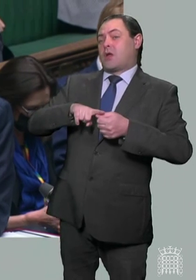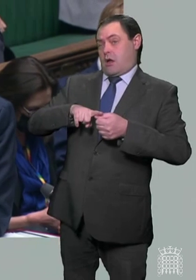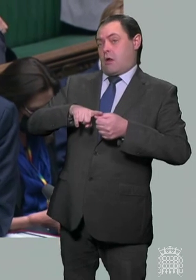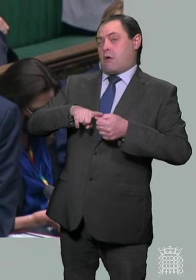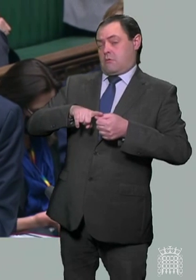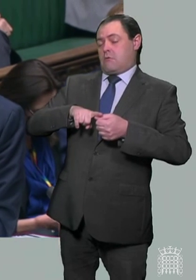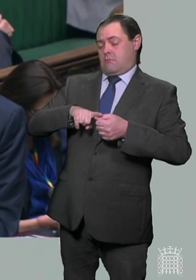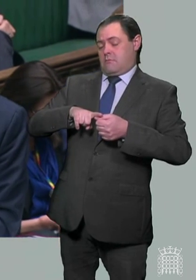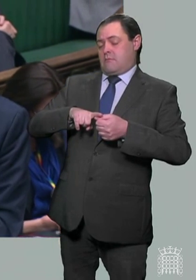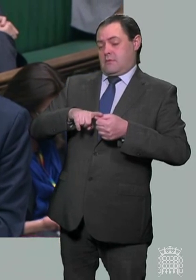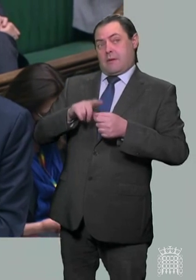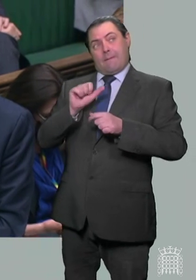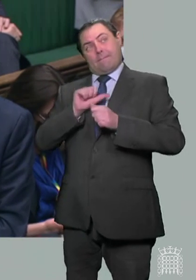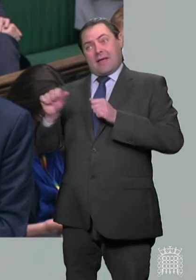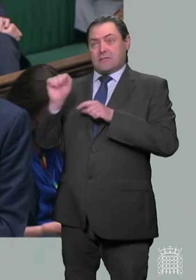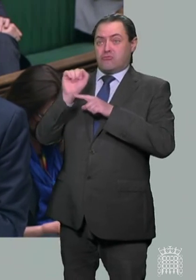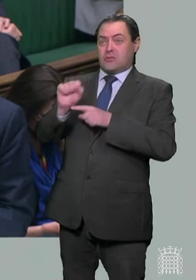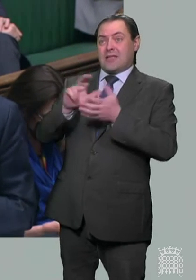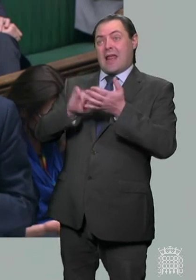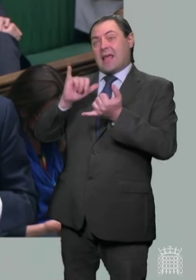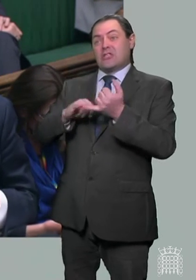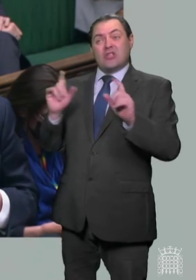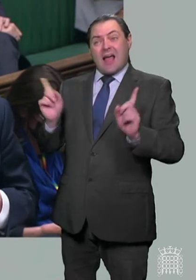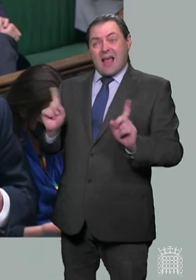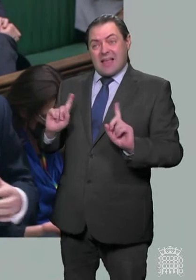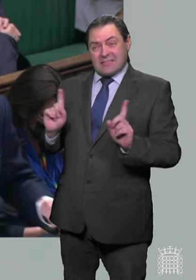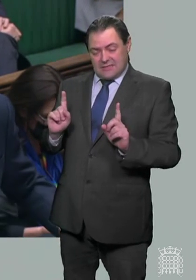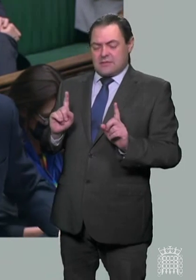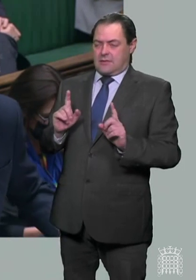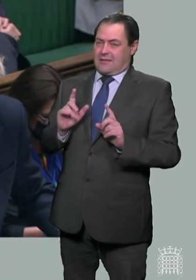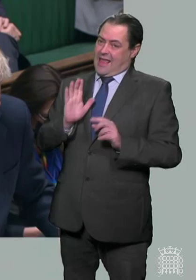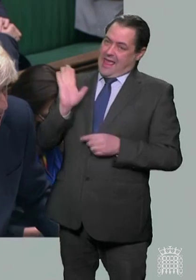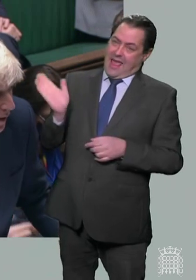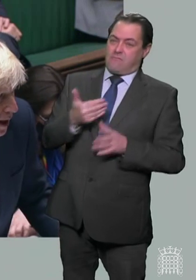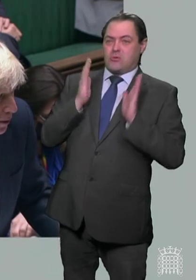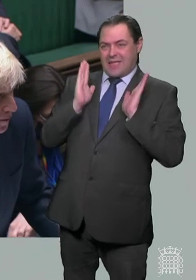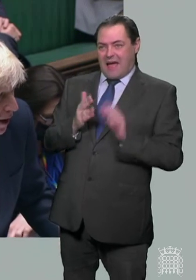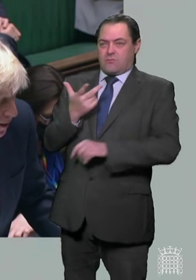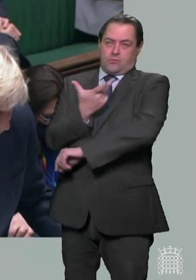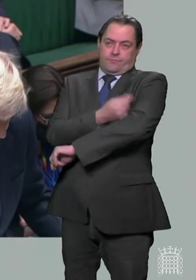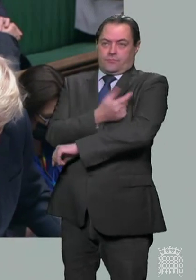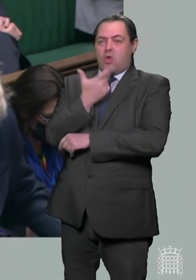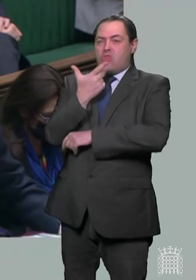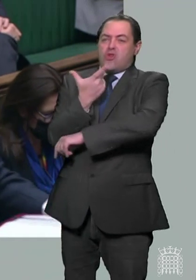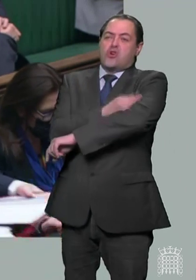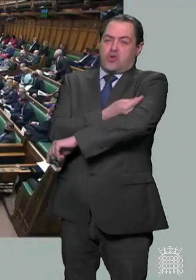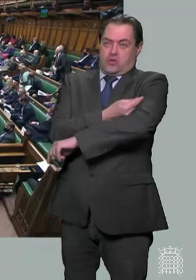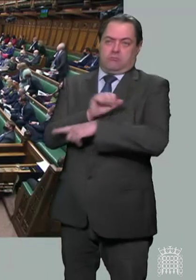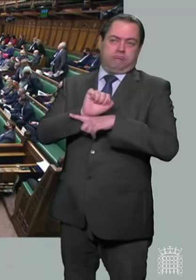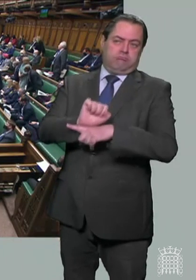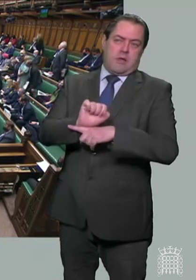The best thing we can do to protect our NHS over this winter is for everybody to come forward and get their booster vaccination.